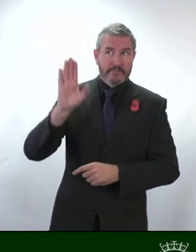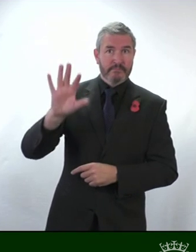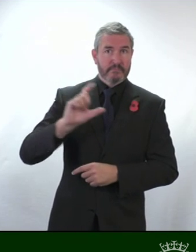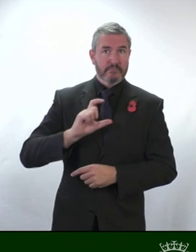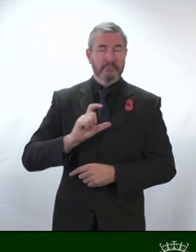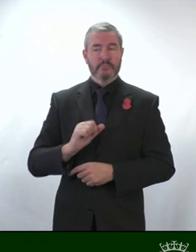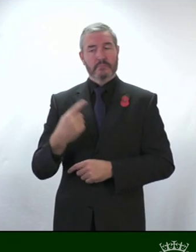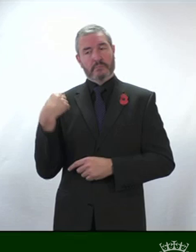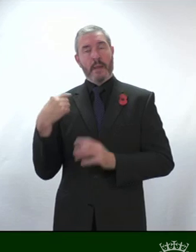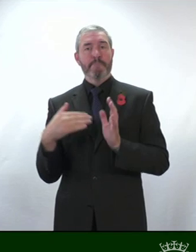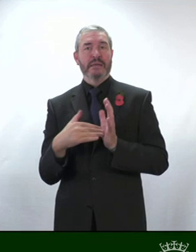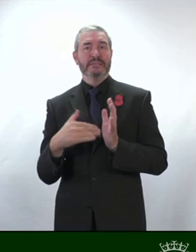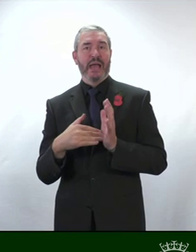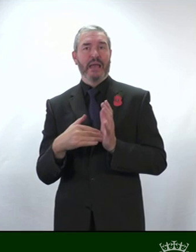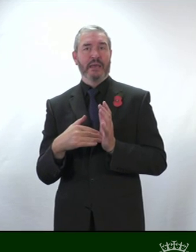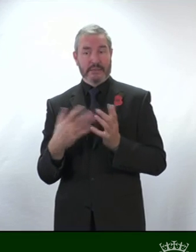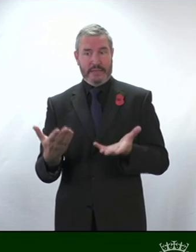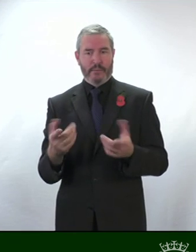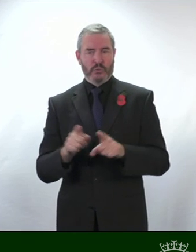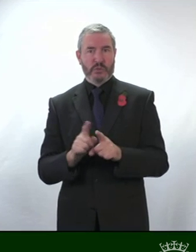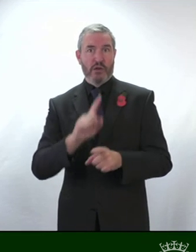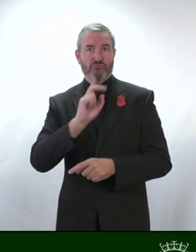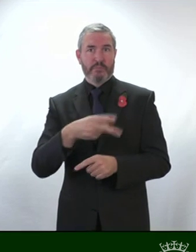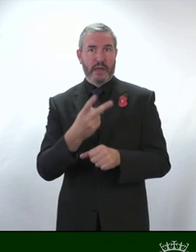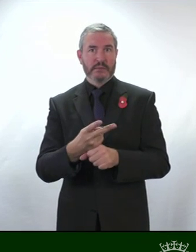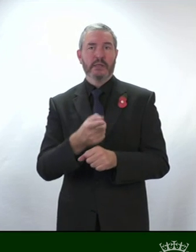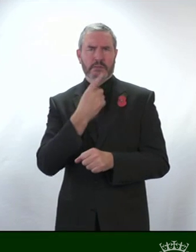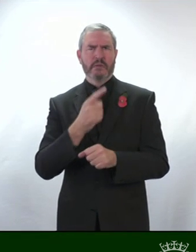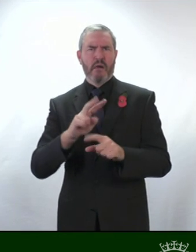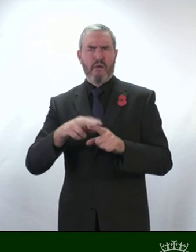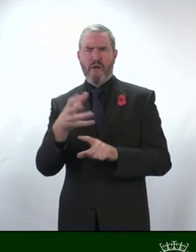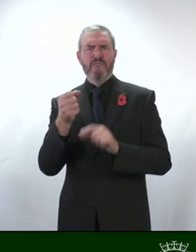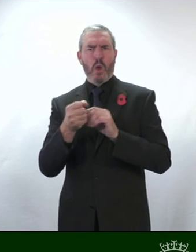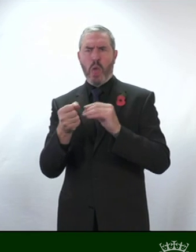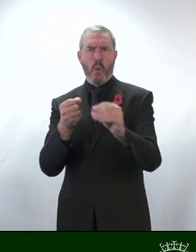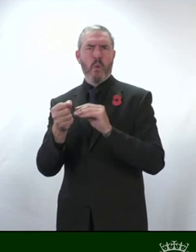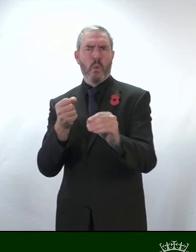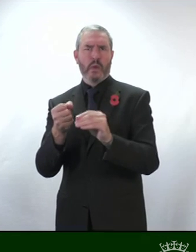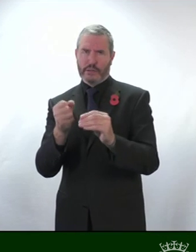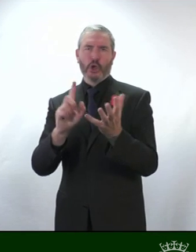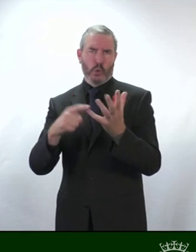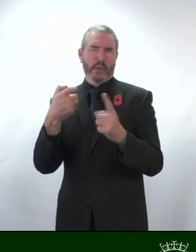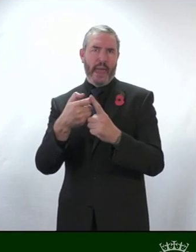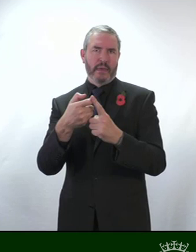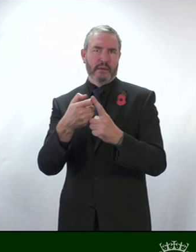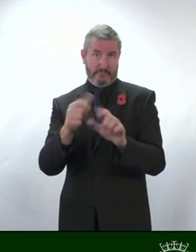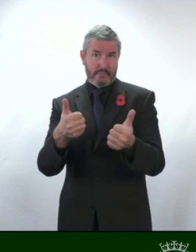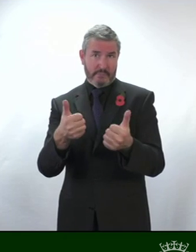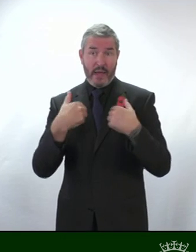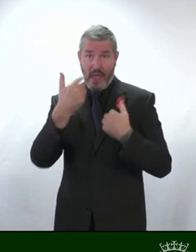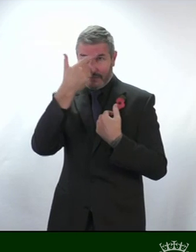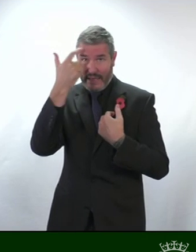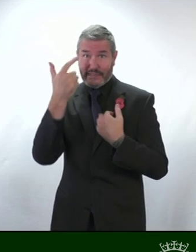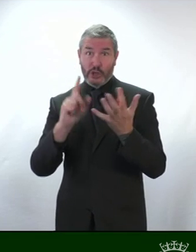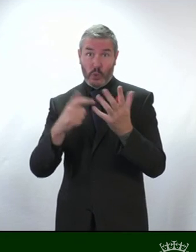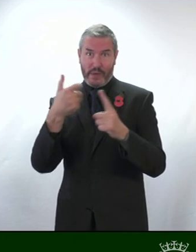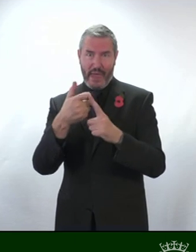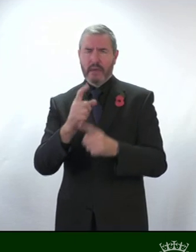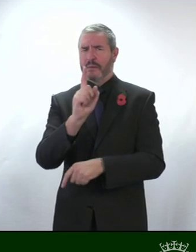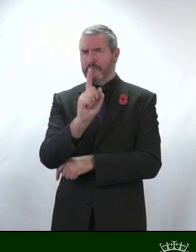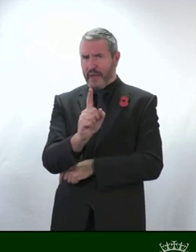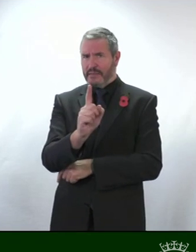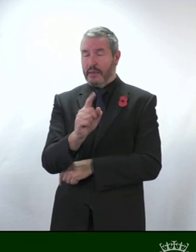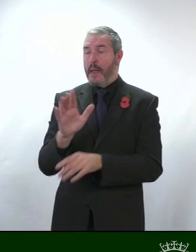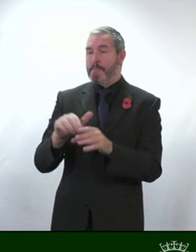His response, which he has repeated today, was: “furlough is a UK-wide scheme”.We understand that, but to the hon.